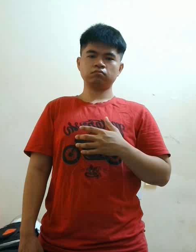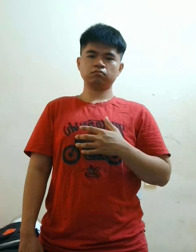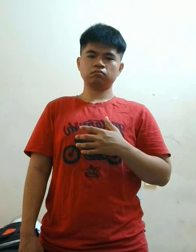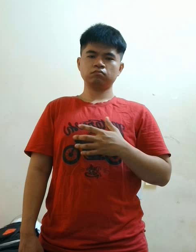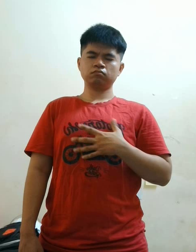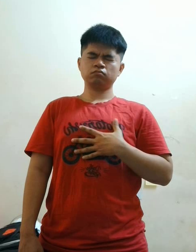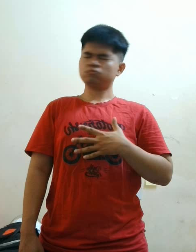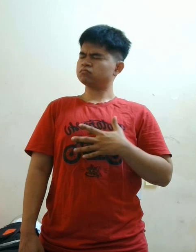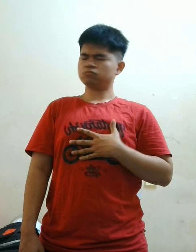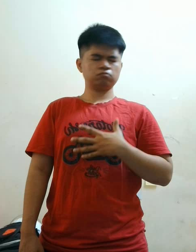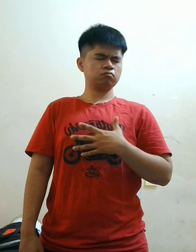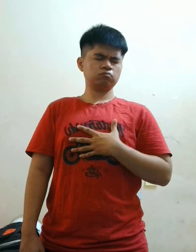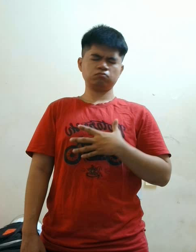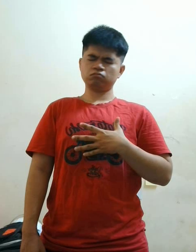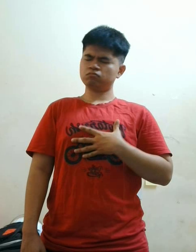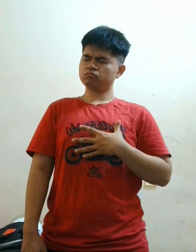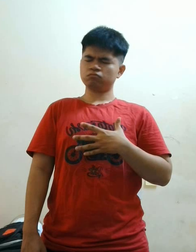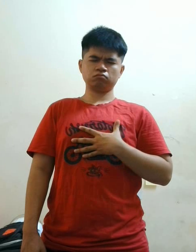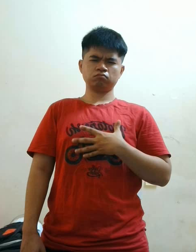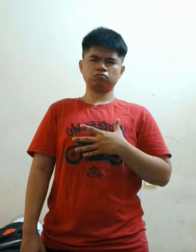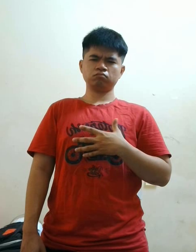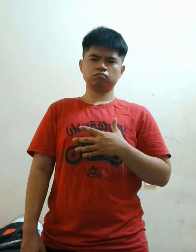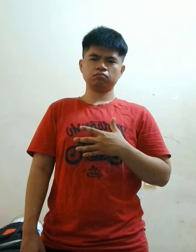khong thich